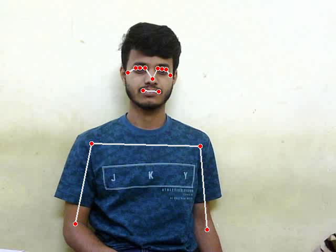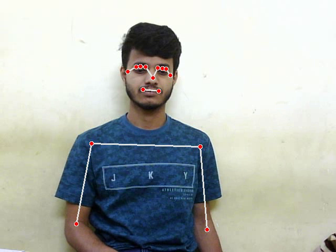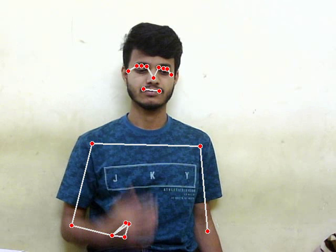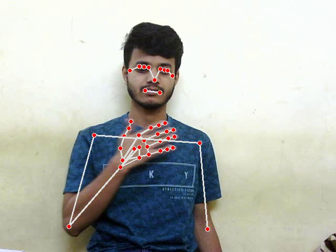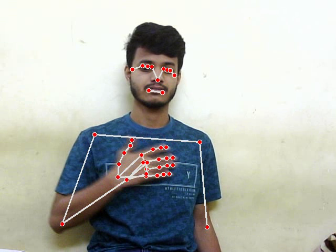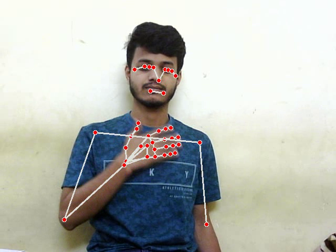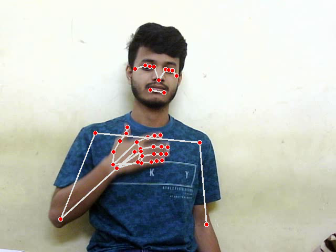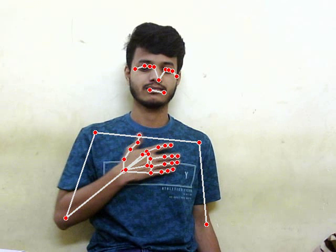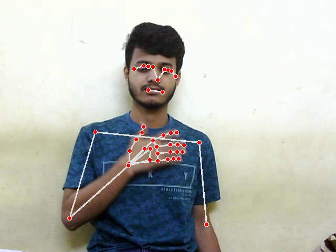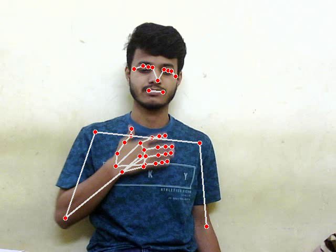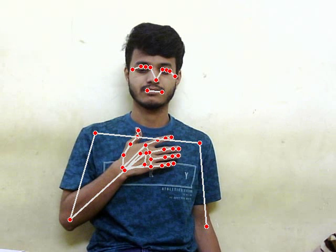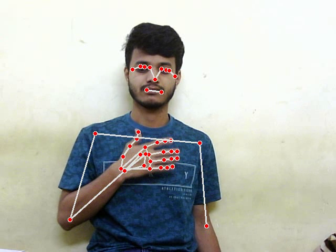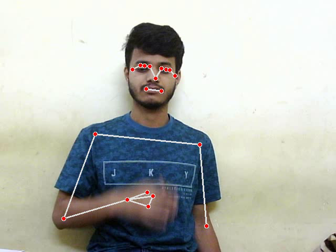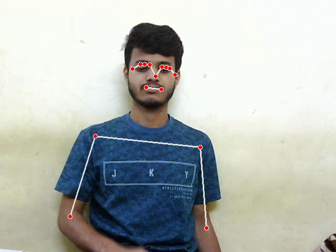please